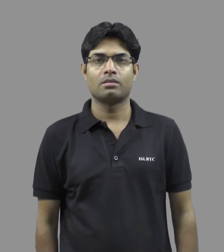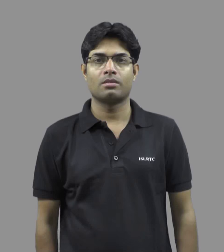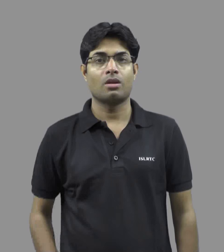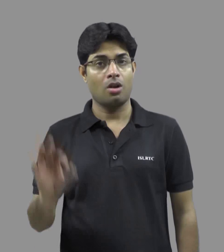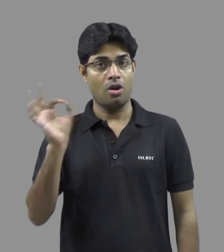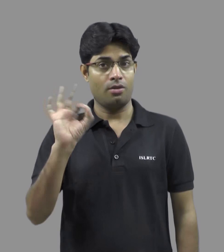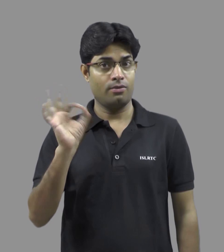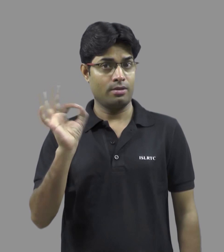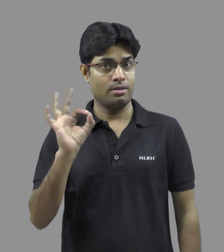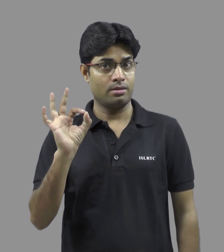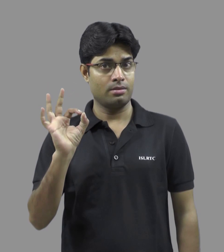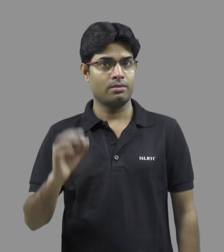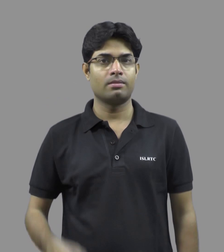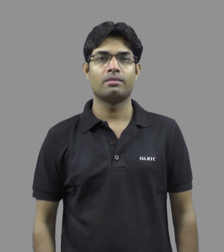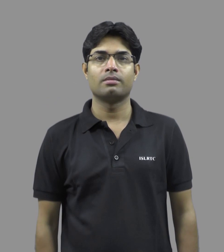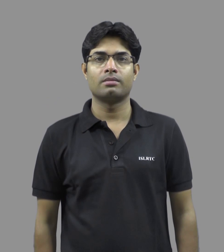Office